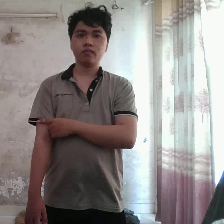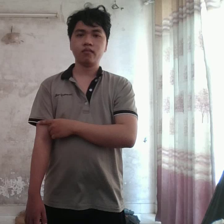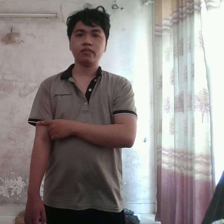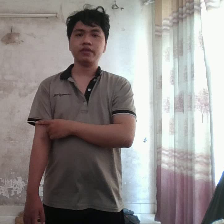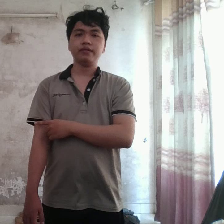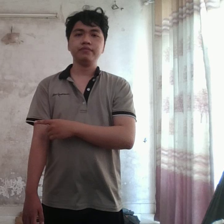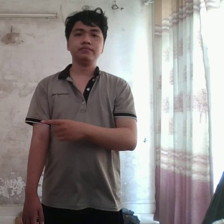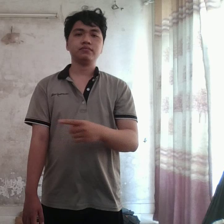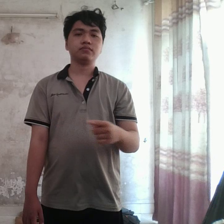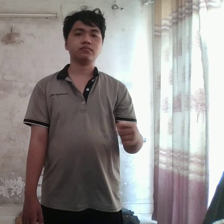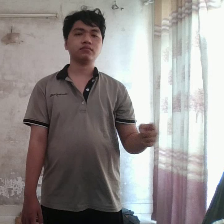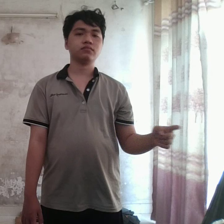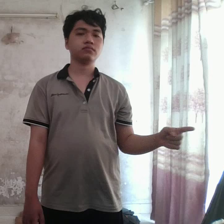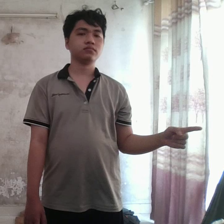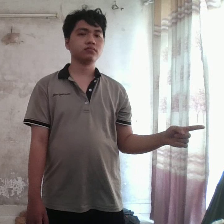cac ban